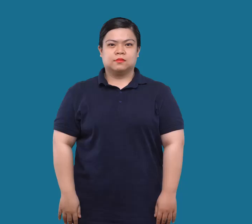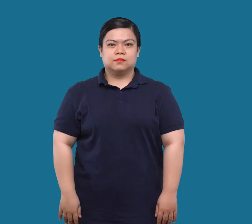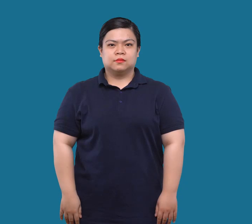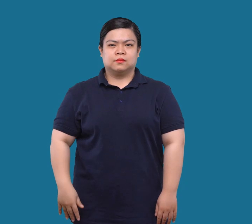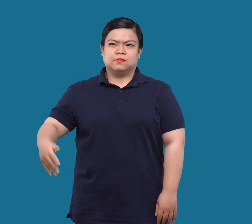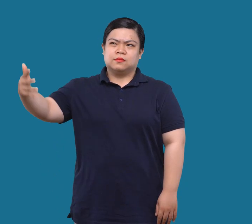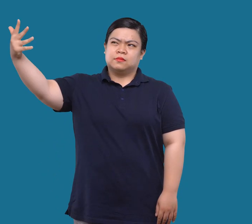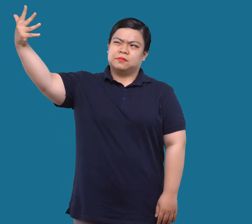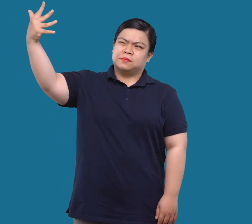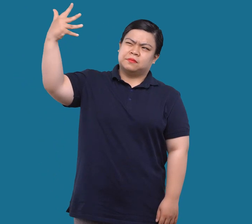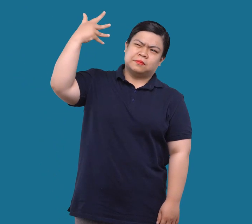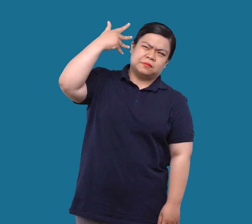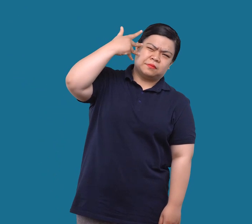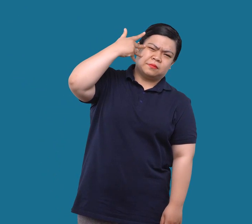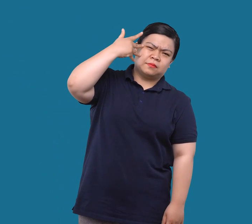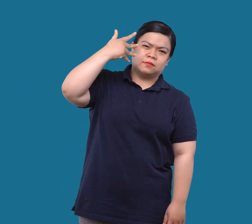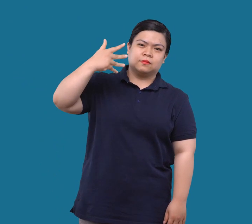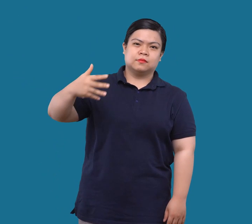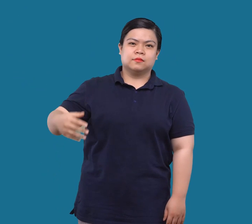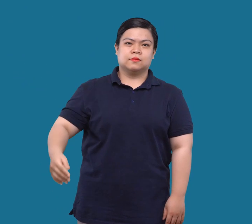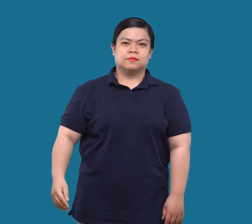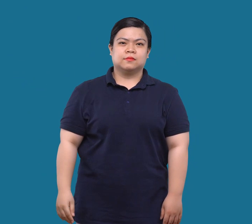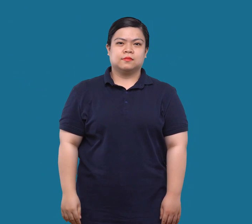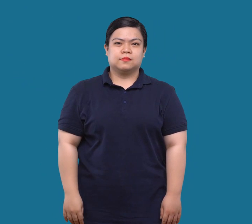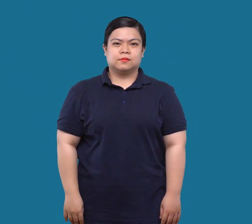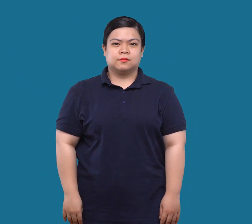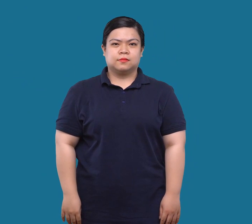tia nắng